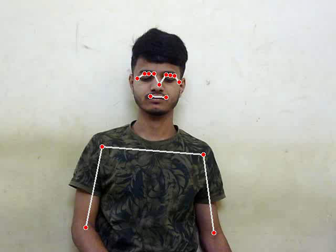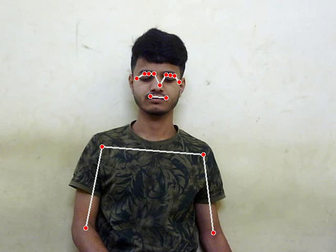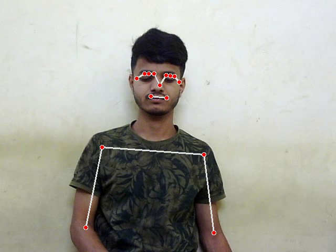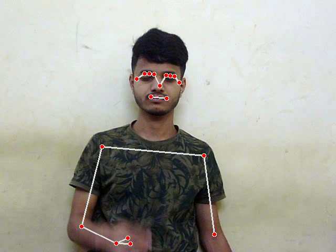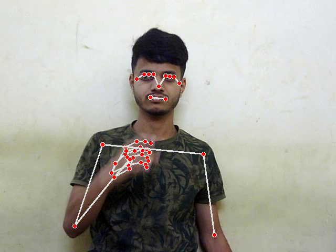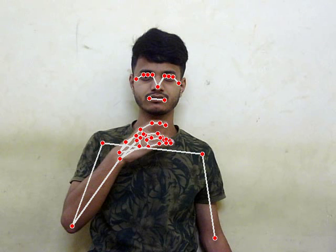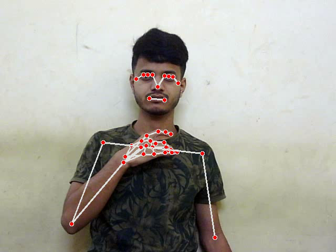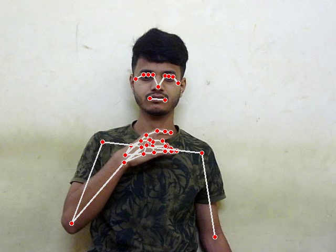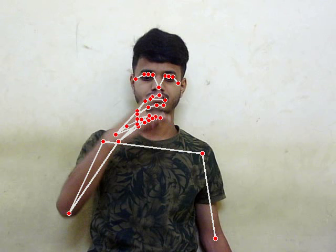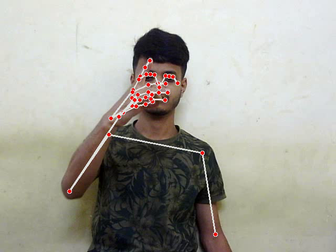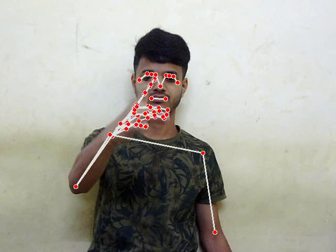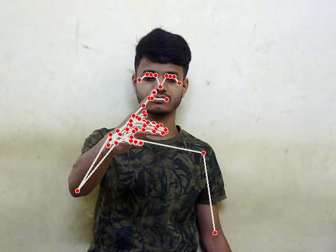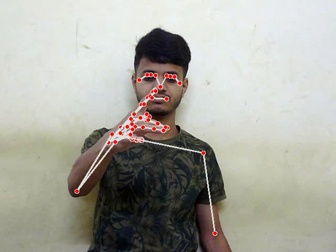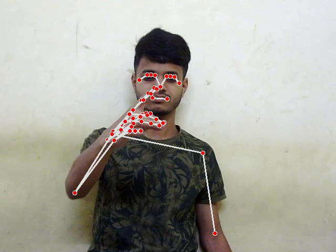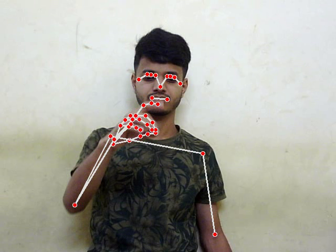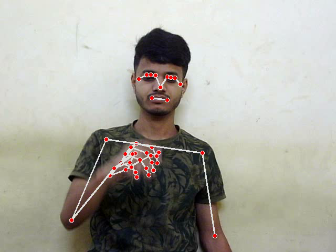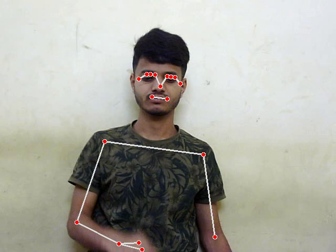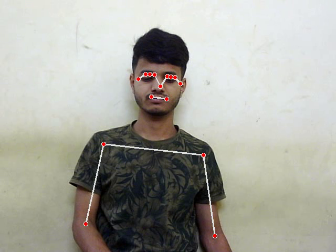like